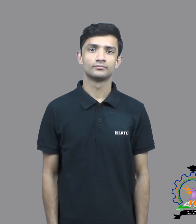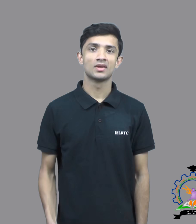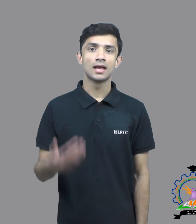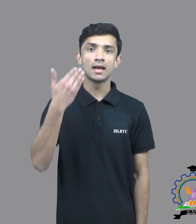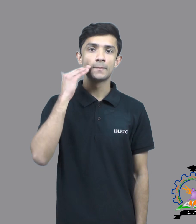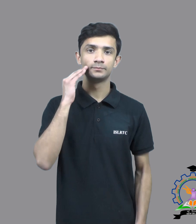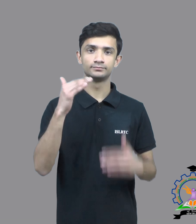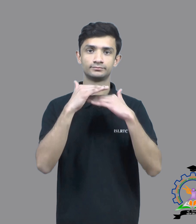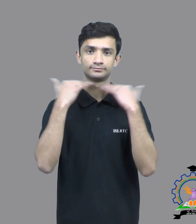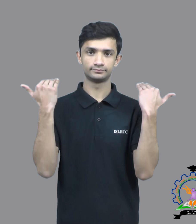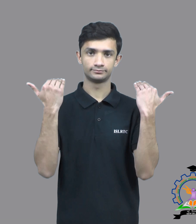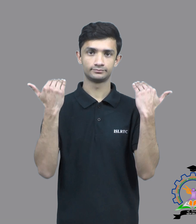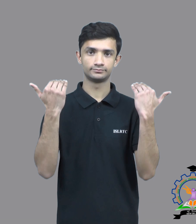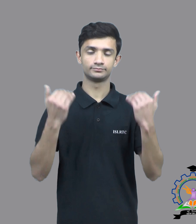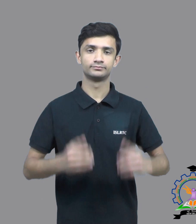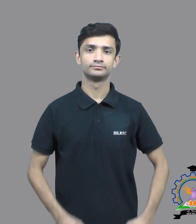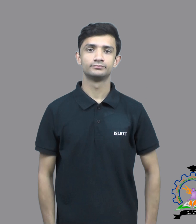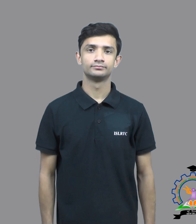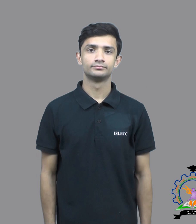Deadline Time Limit